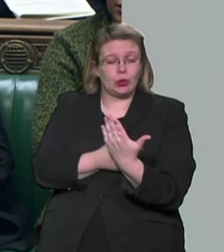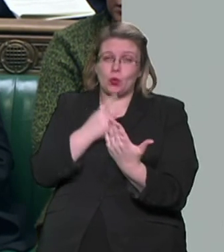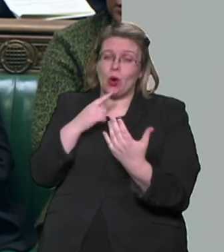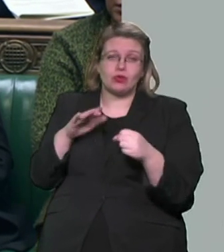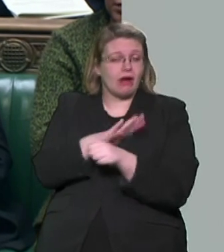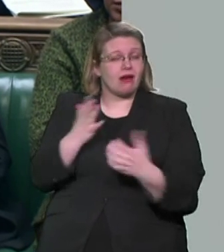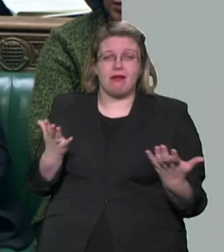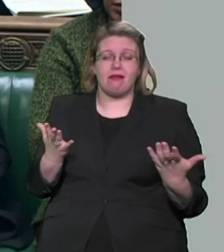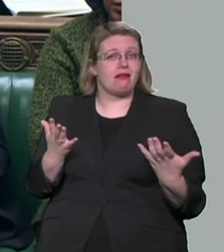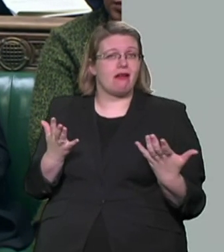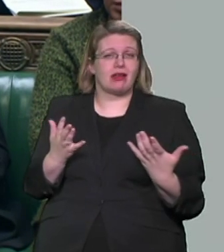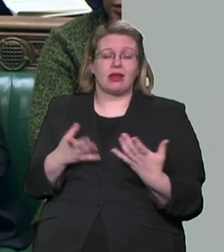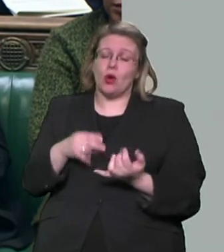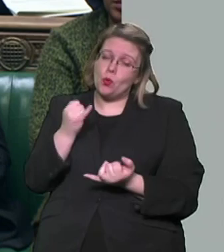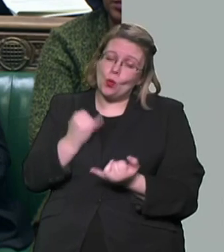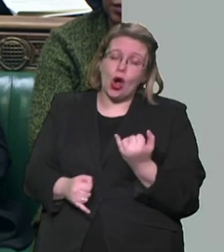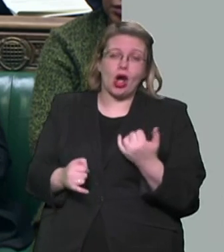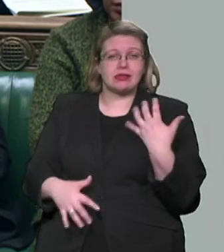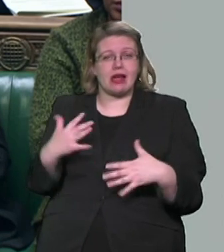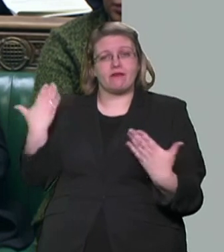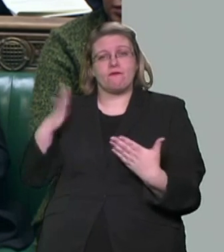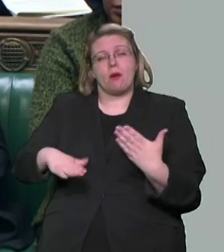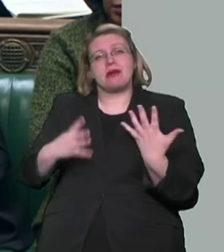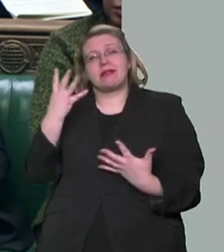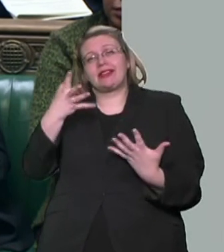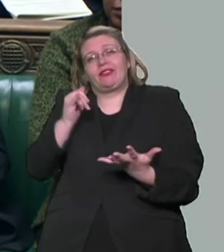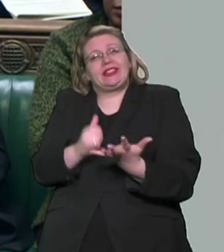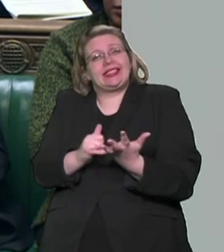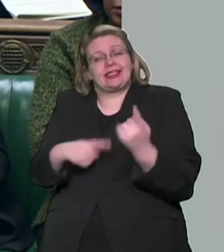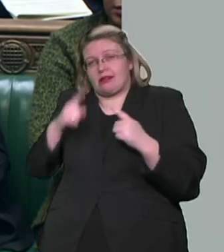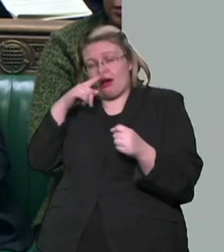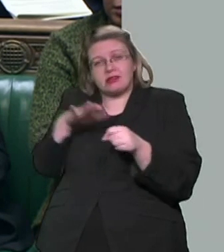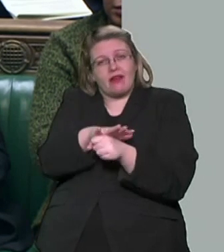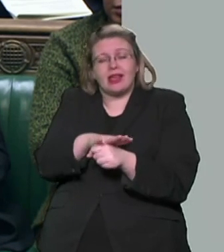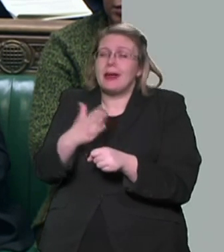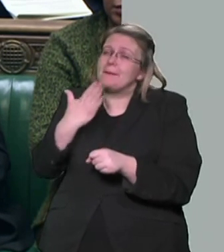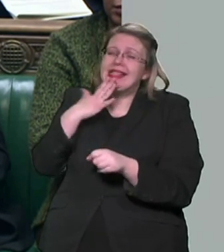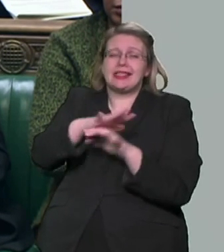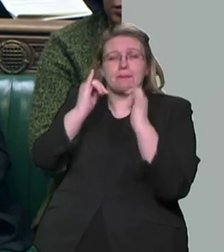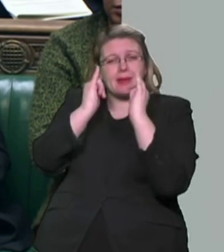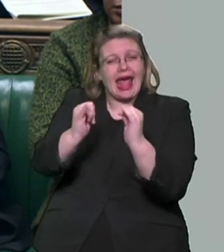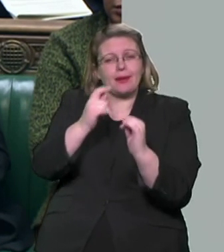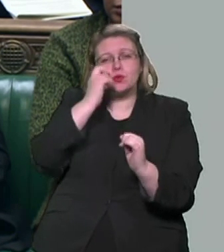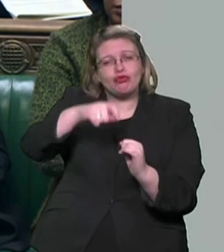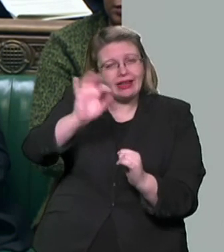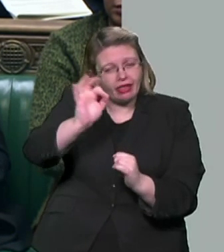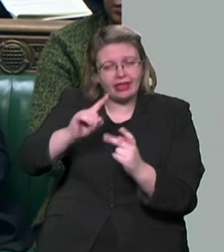This is the biggest financial squeeze since the 1950s. Prime Minister, do not blame Ukraine and do not blame covid.